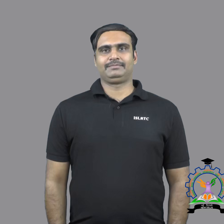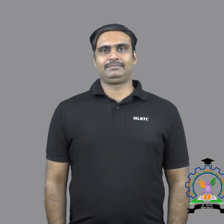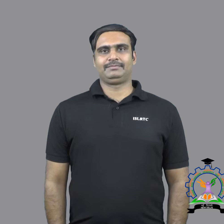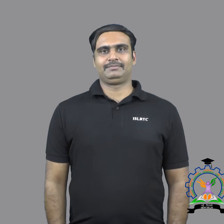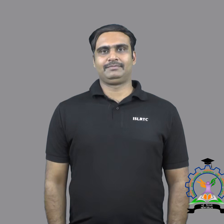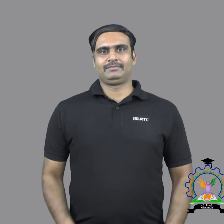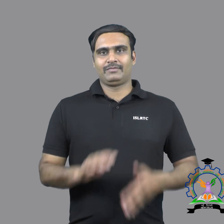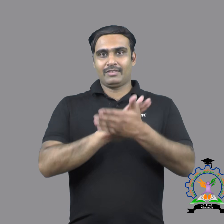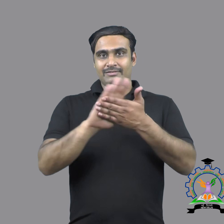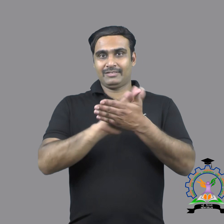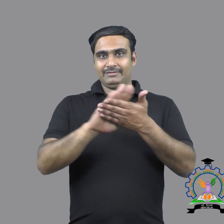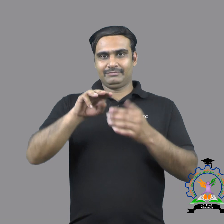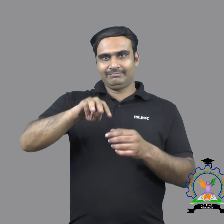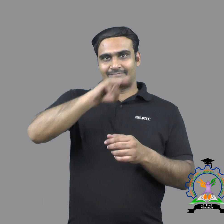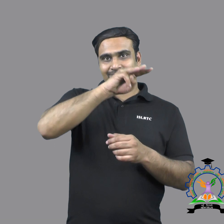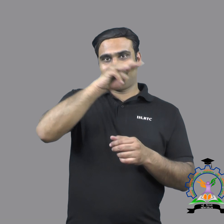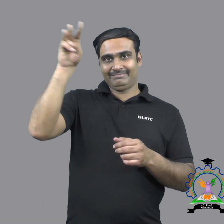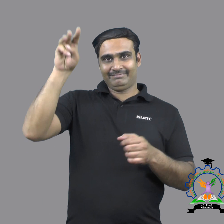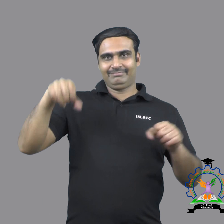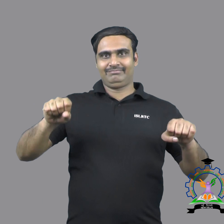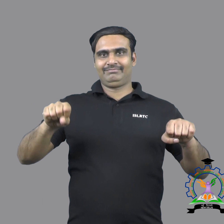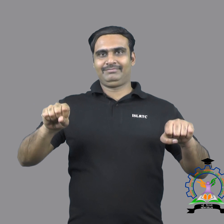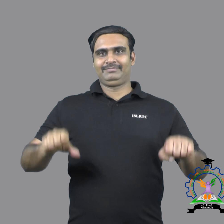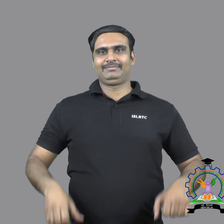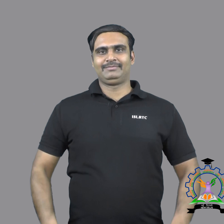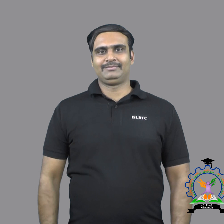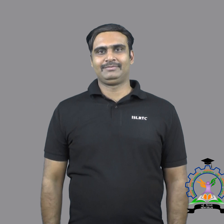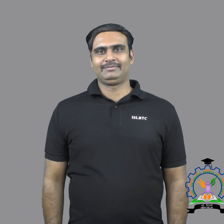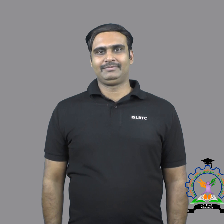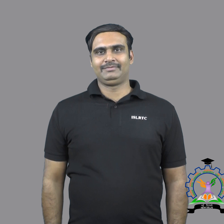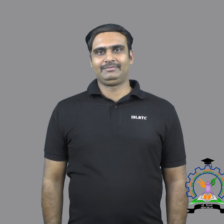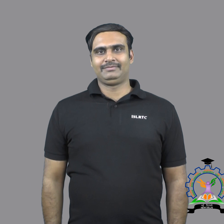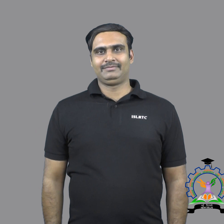Honda Bike